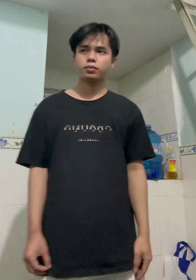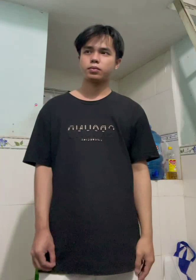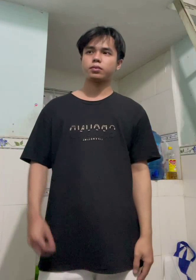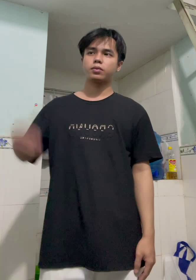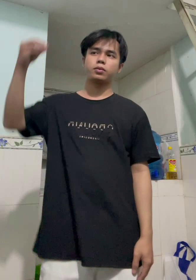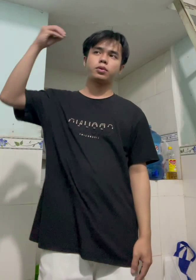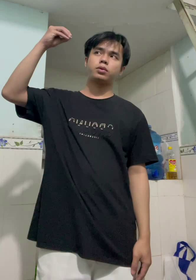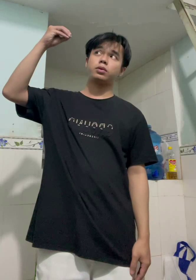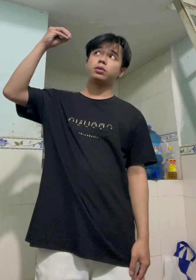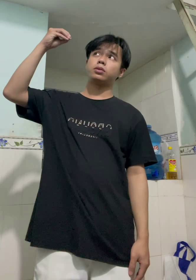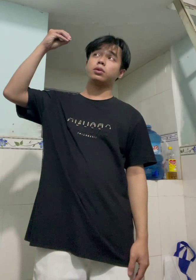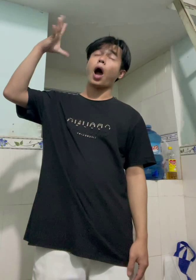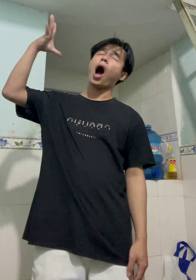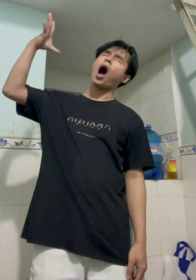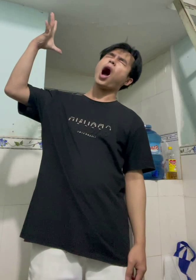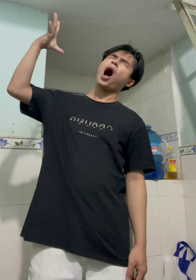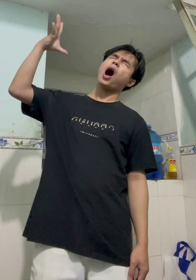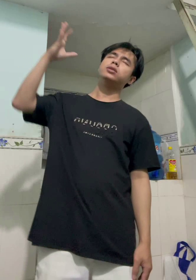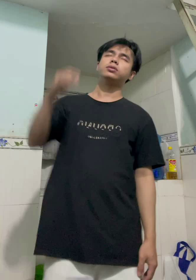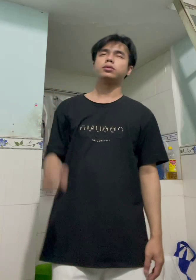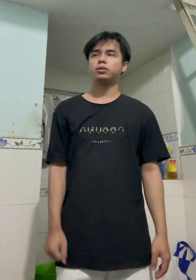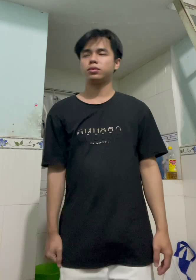troi nang